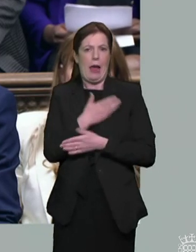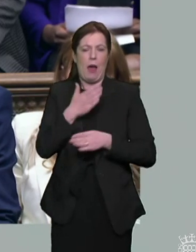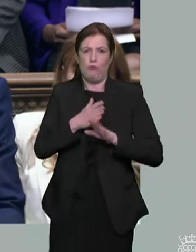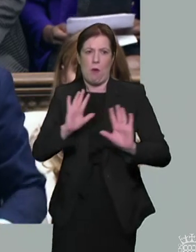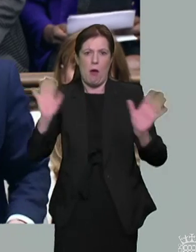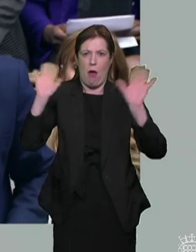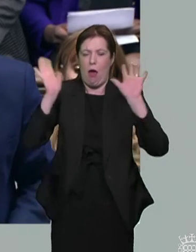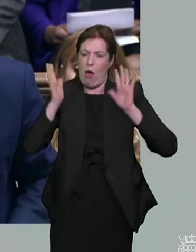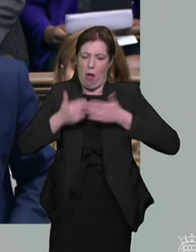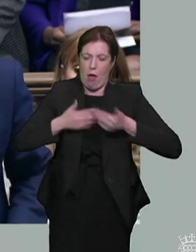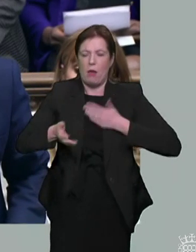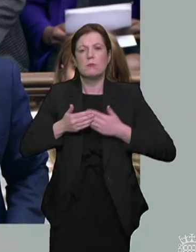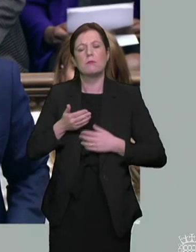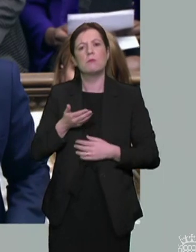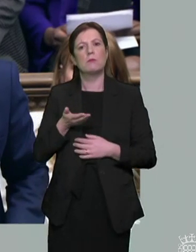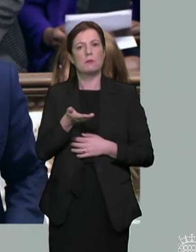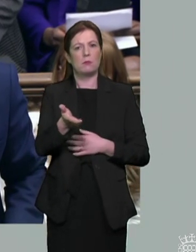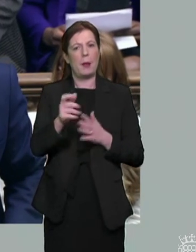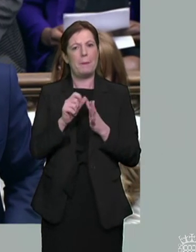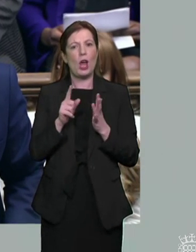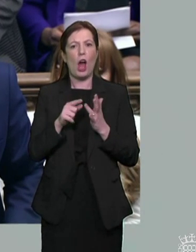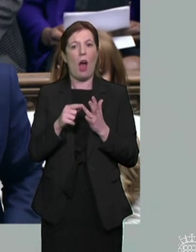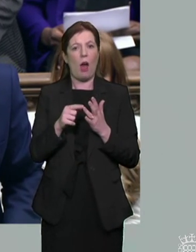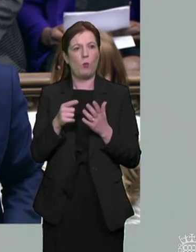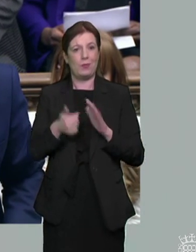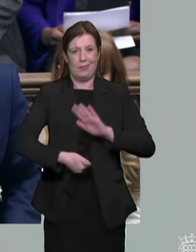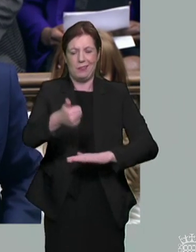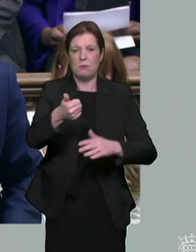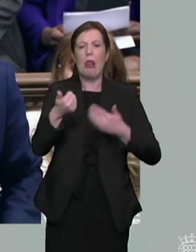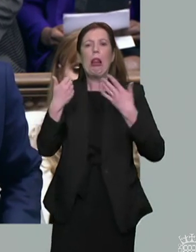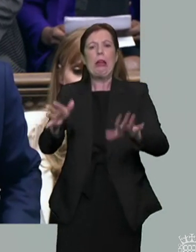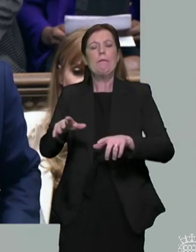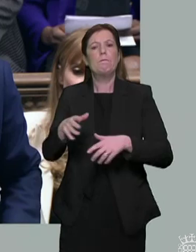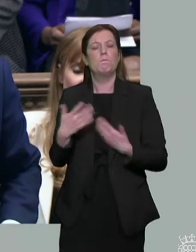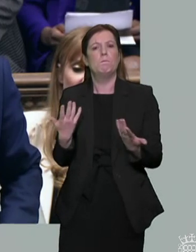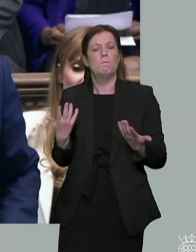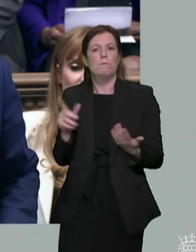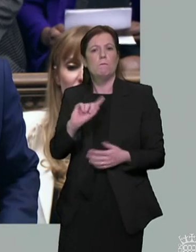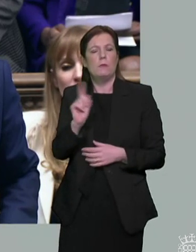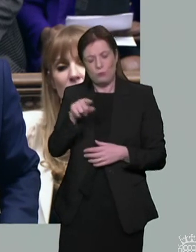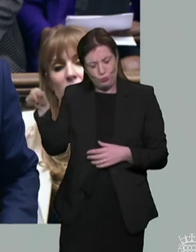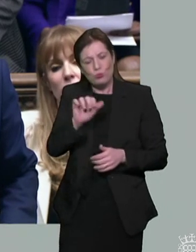P&O workers want him to show the same fight in relation to them.